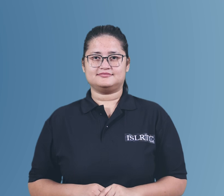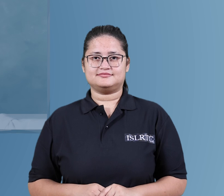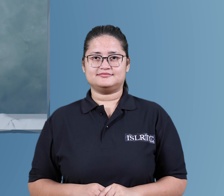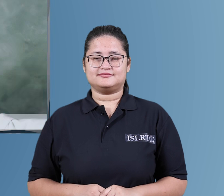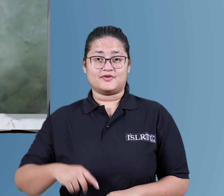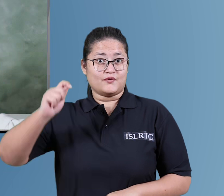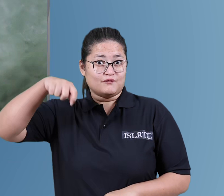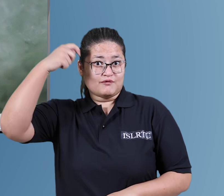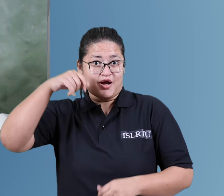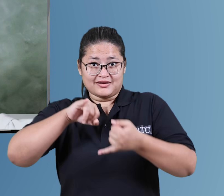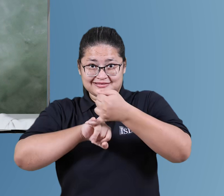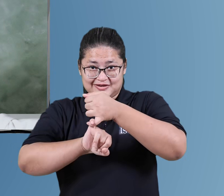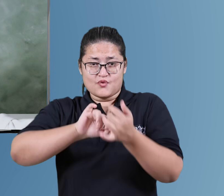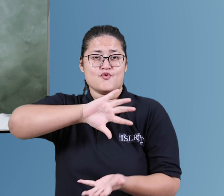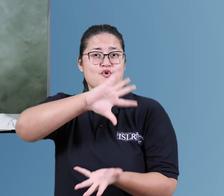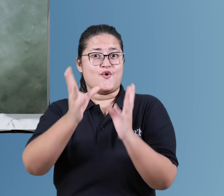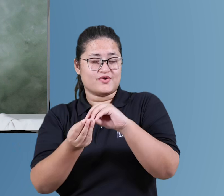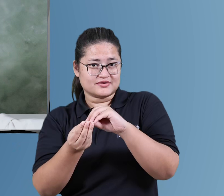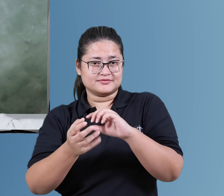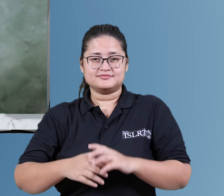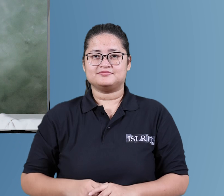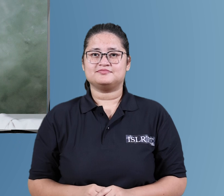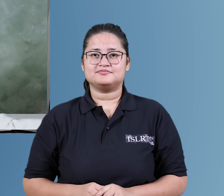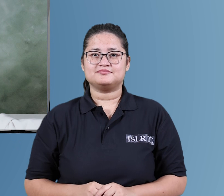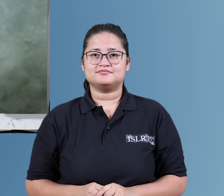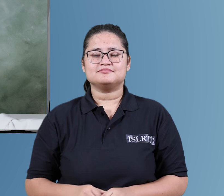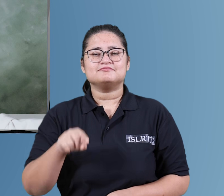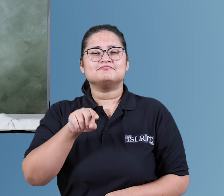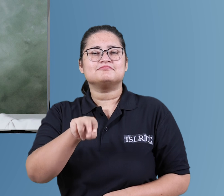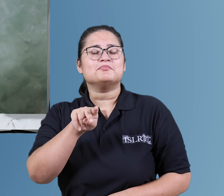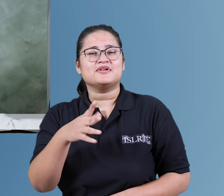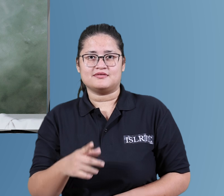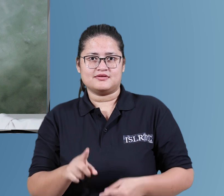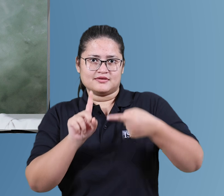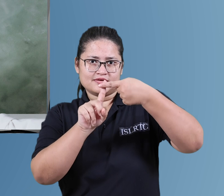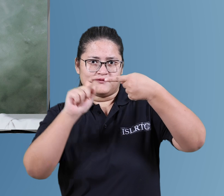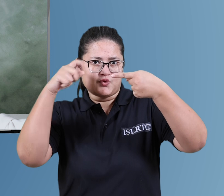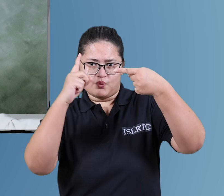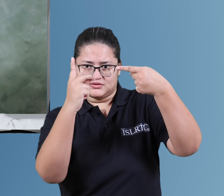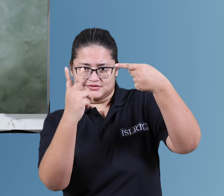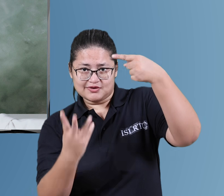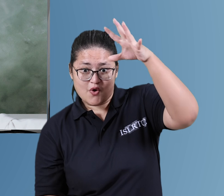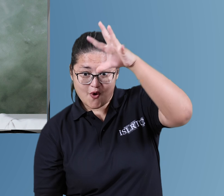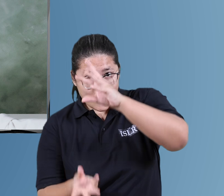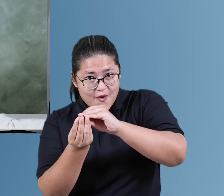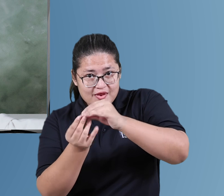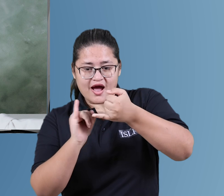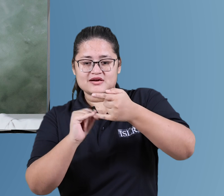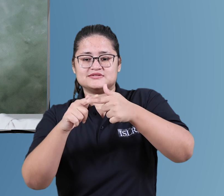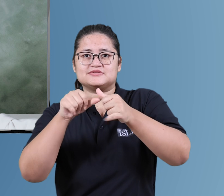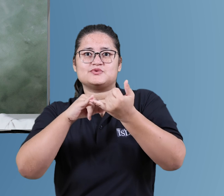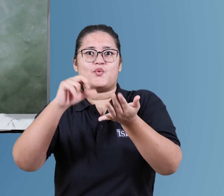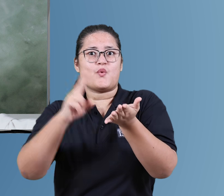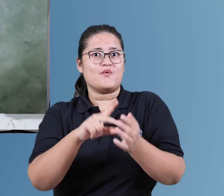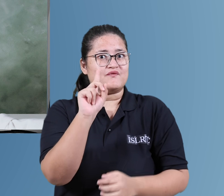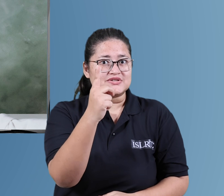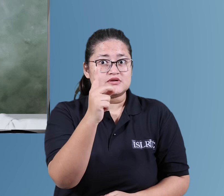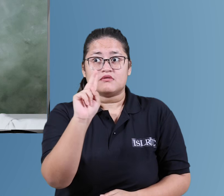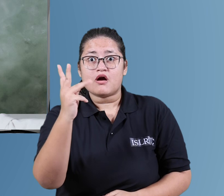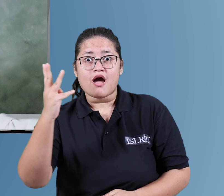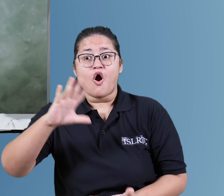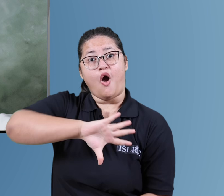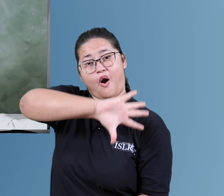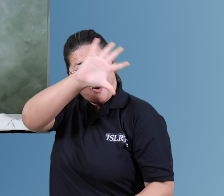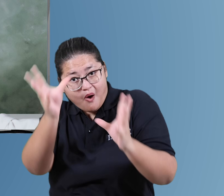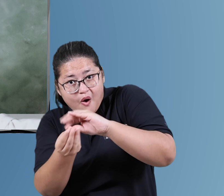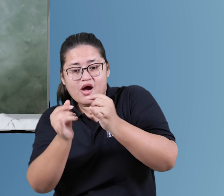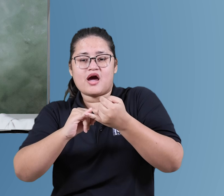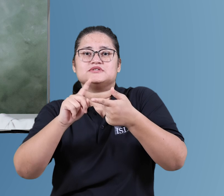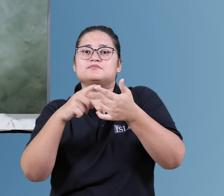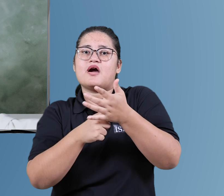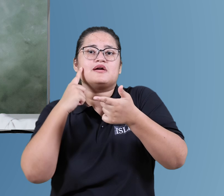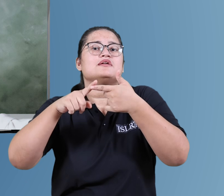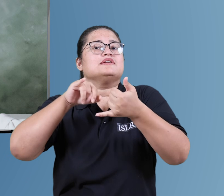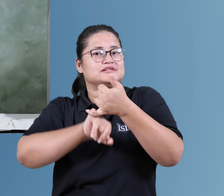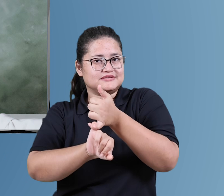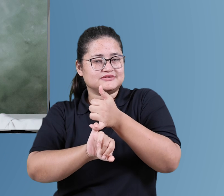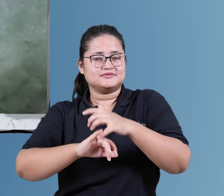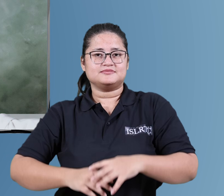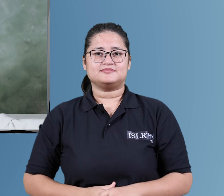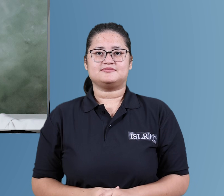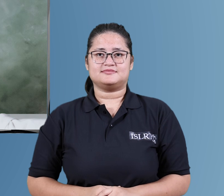Series A series is a group of related episodes that together make up a season, and the complete set of all the seasons is referred to as the series.